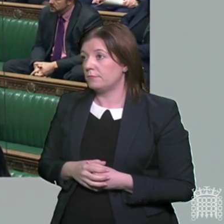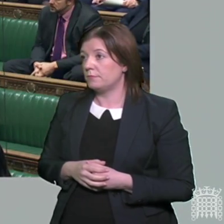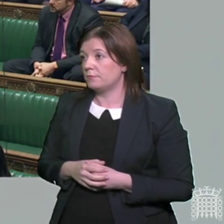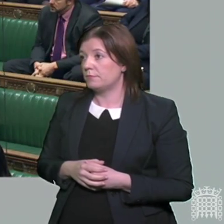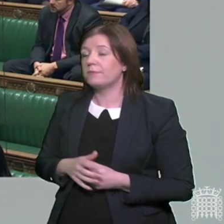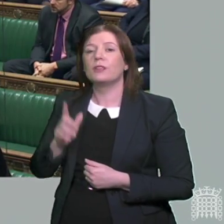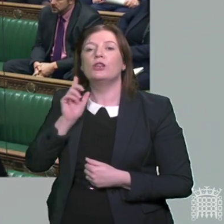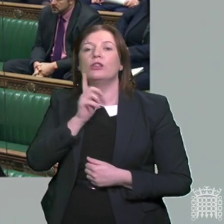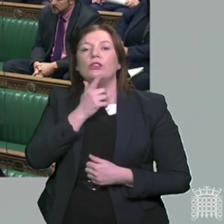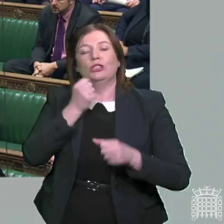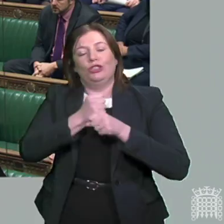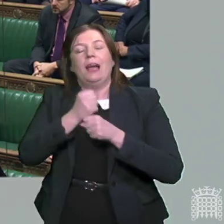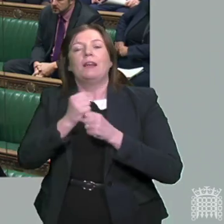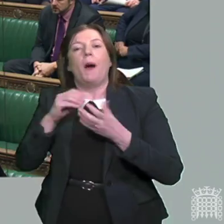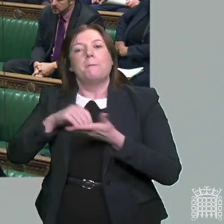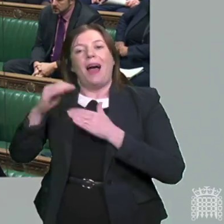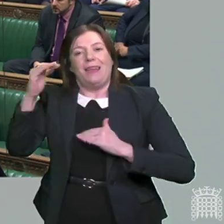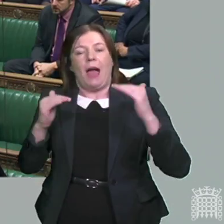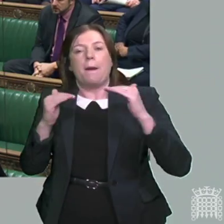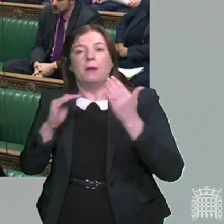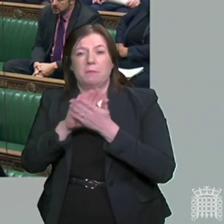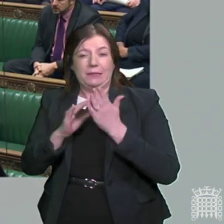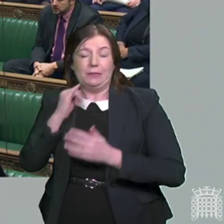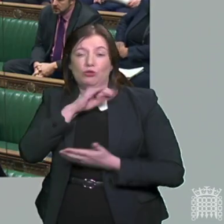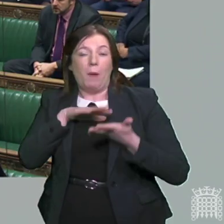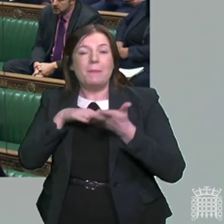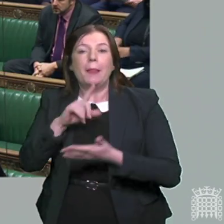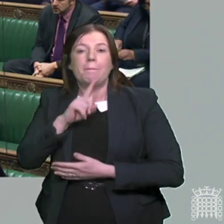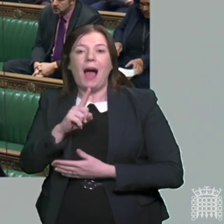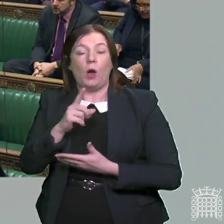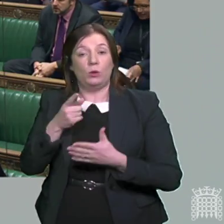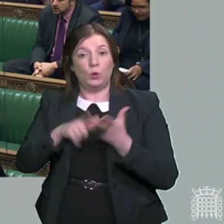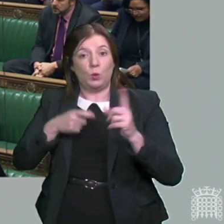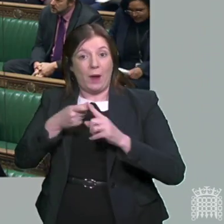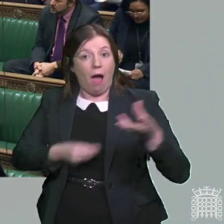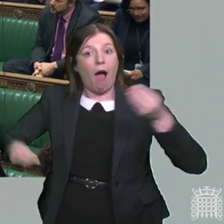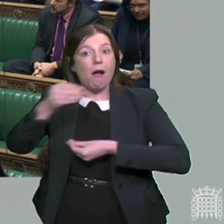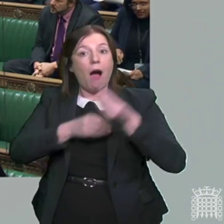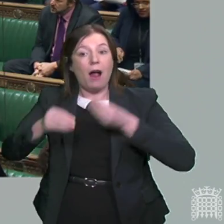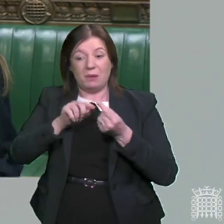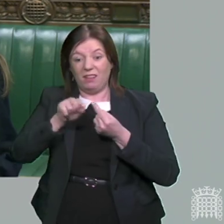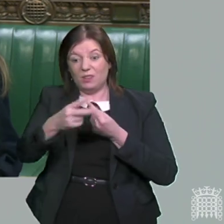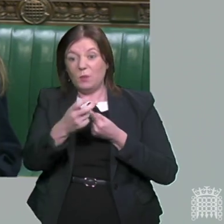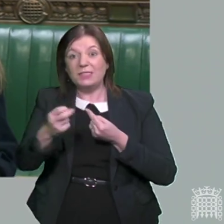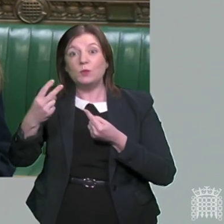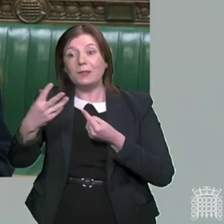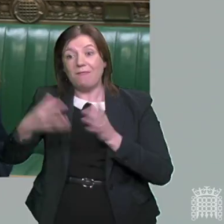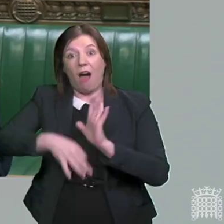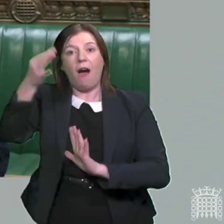Closing the gender pay gap would add £600 million to the UK’s economy by 2025.